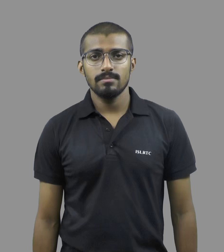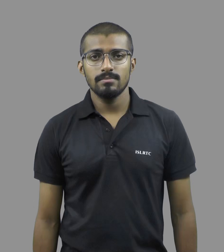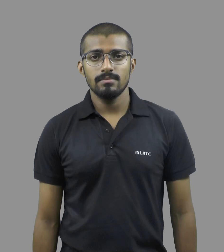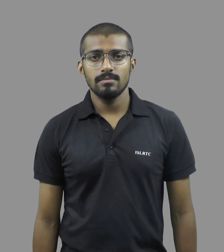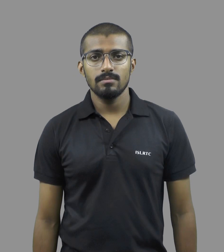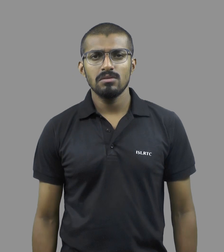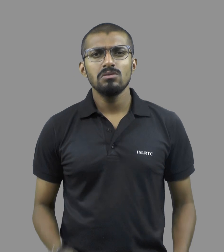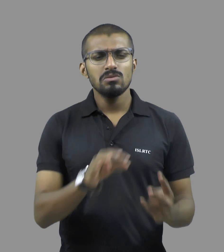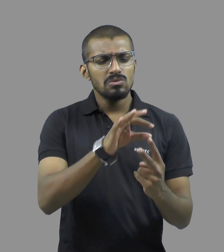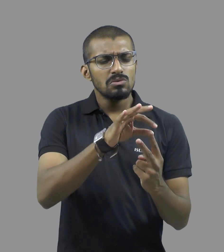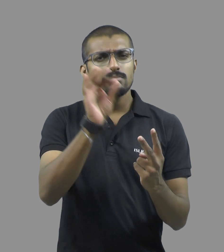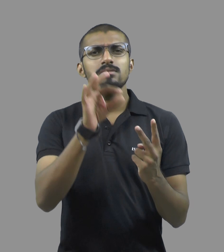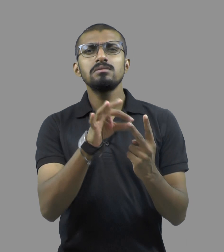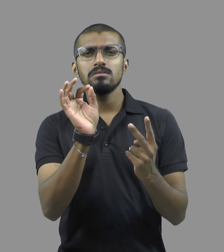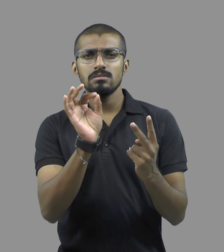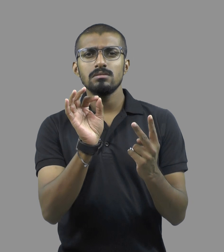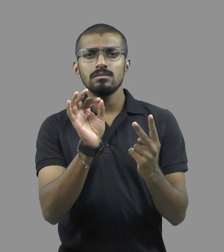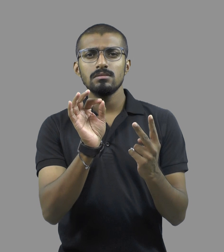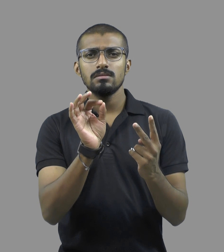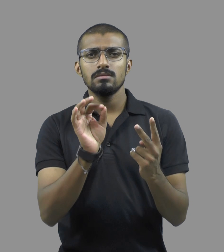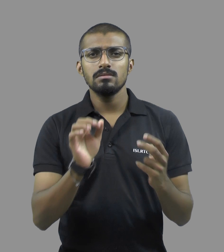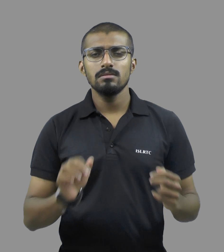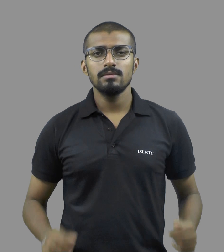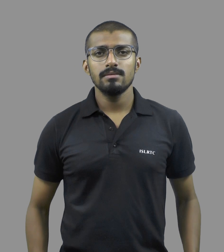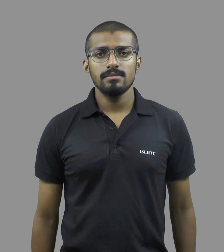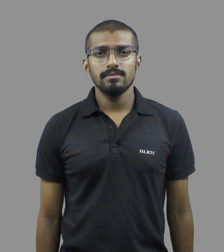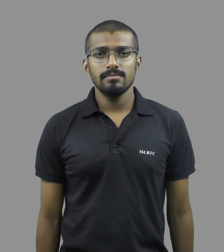Option Choice Alternative